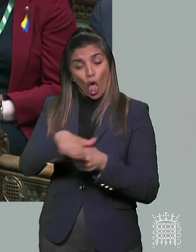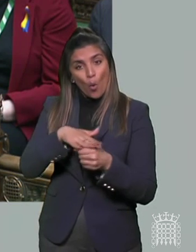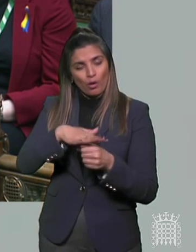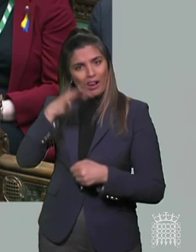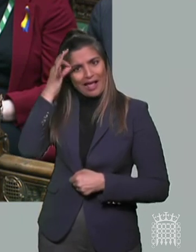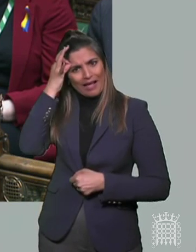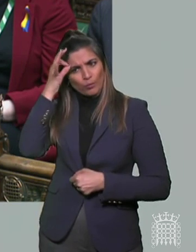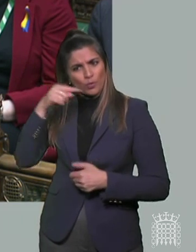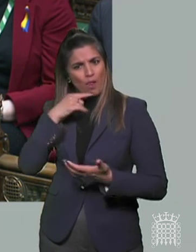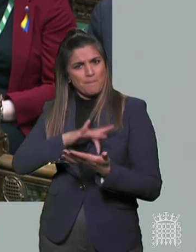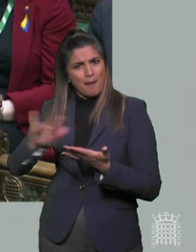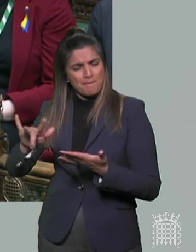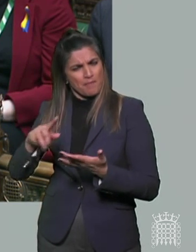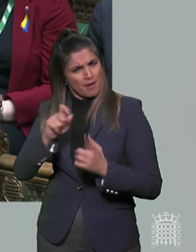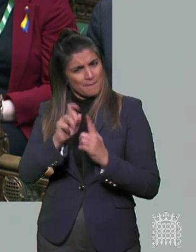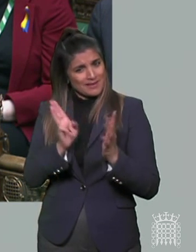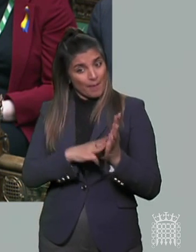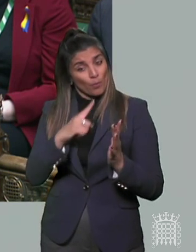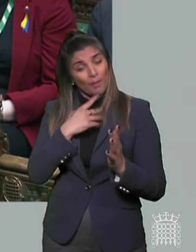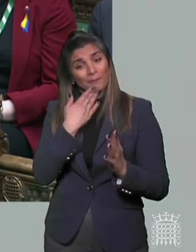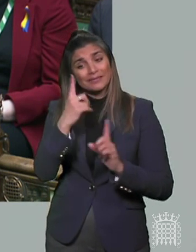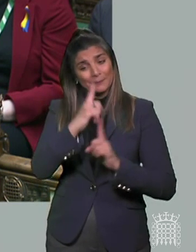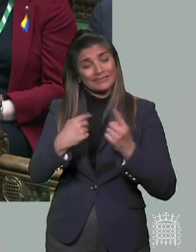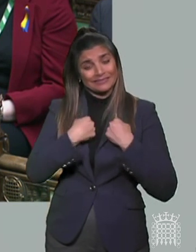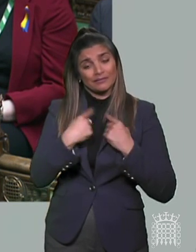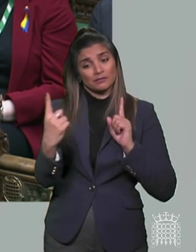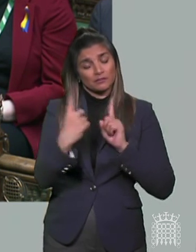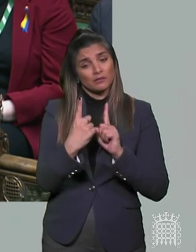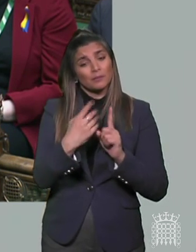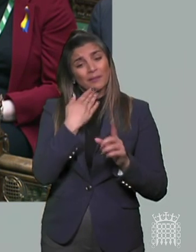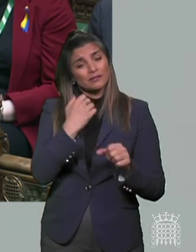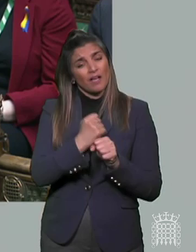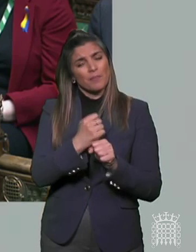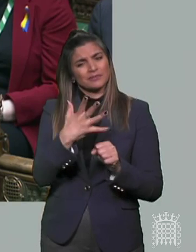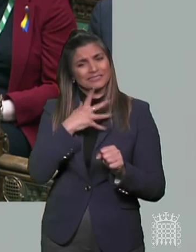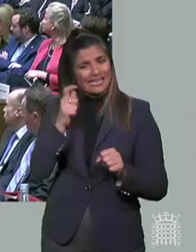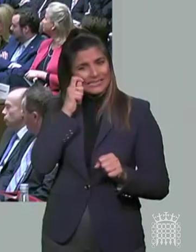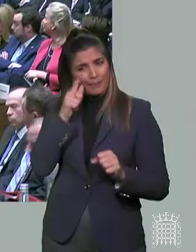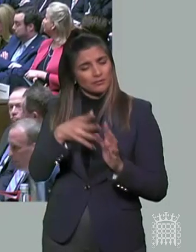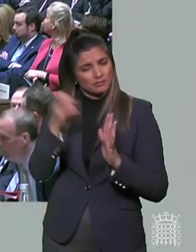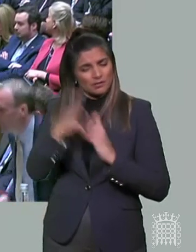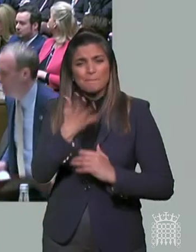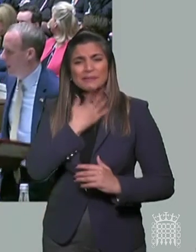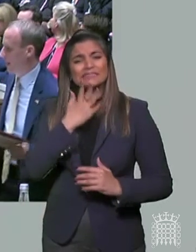May I ask whether the Prime Minister will see me and whether the Government will revoke this inspector’s mistaken decision?